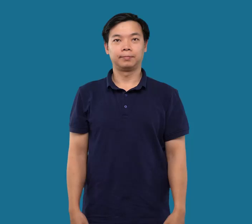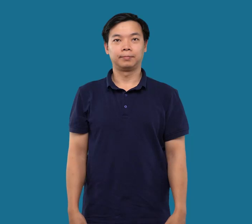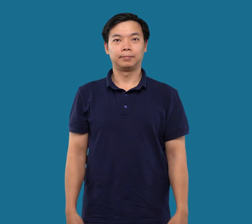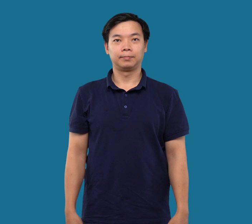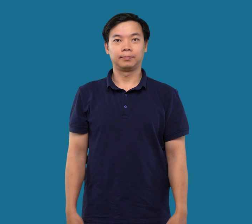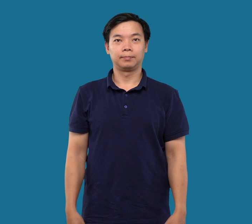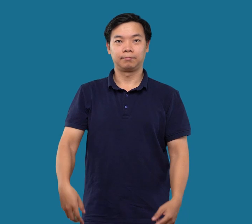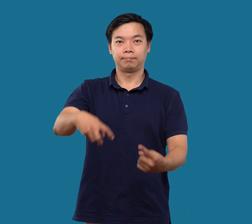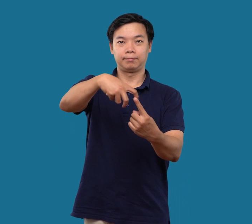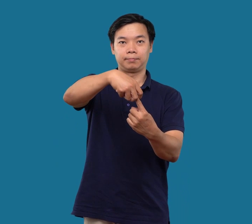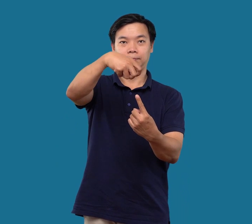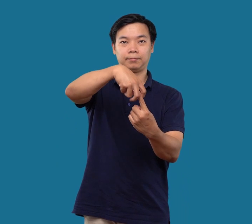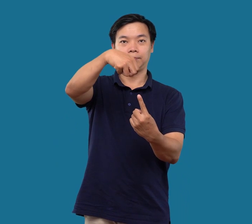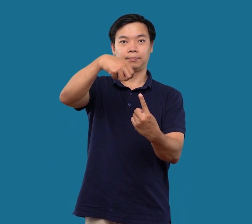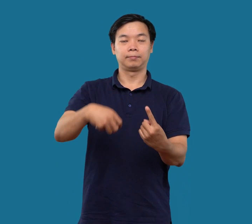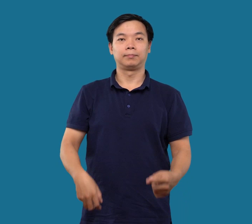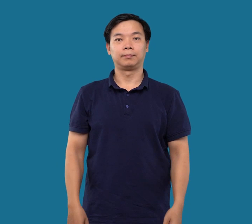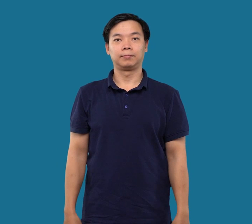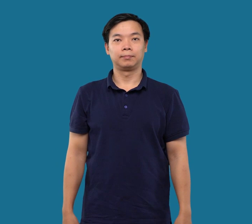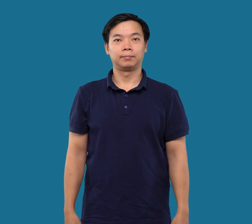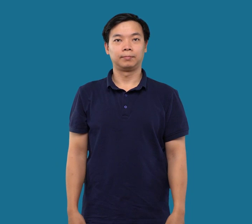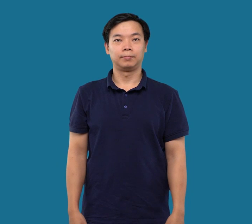cỏ